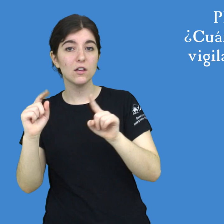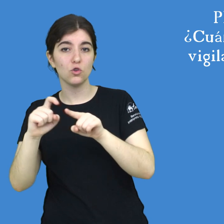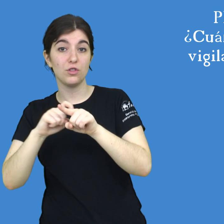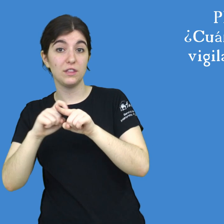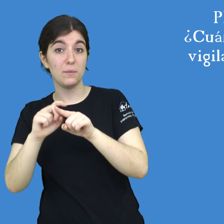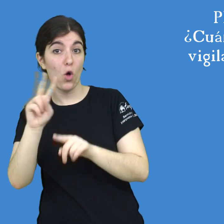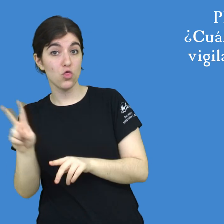tipo